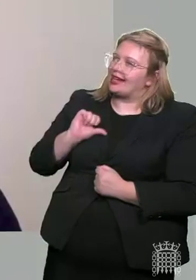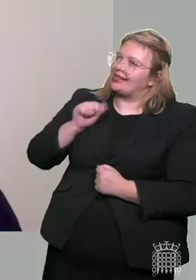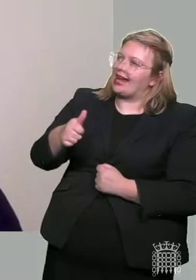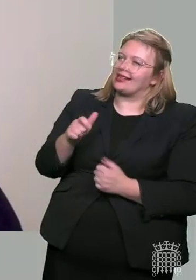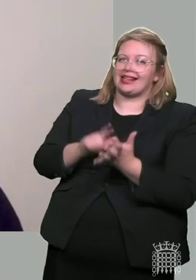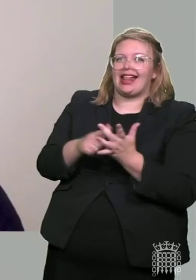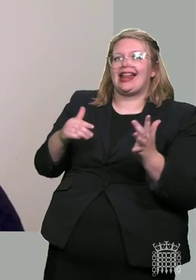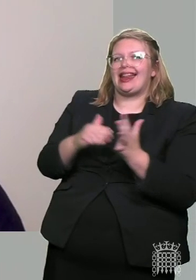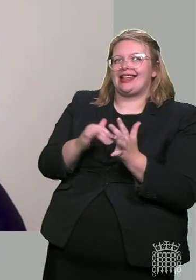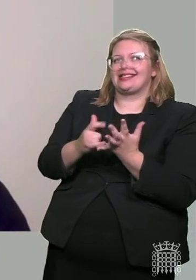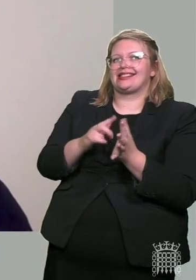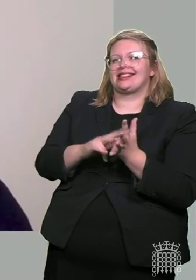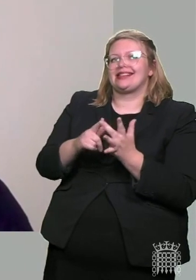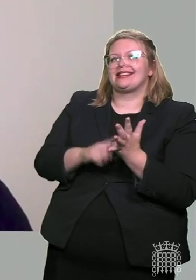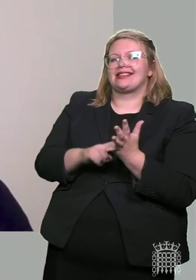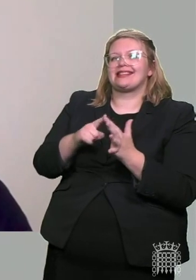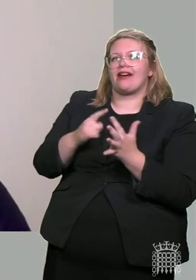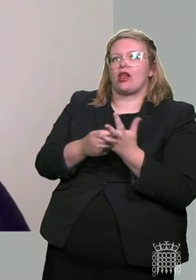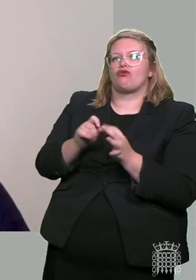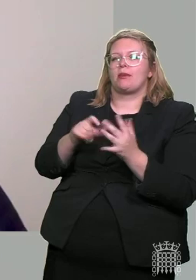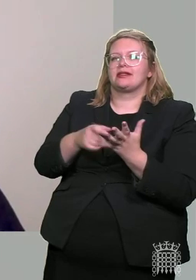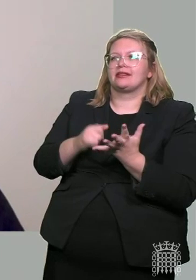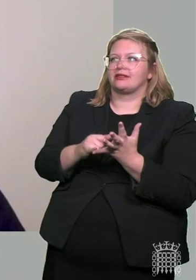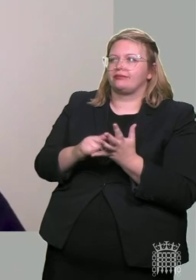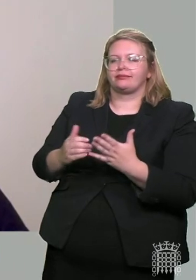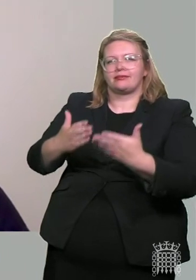Diolch yn fawr, Llefarydd.